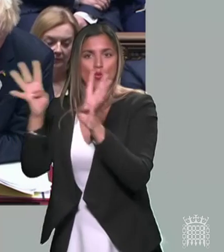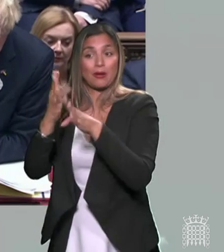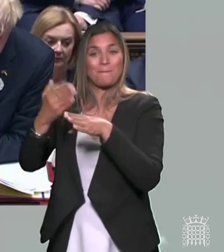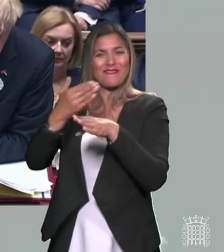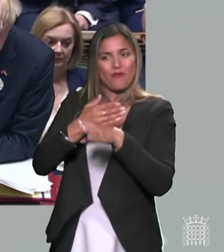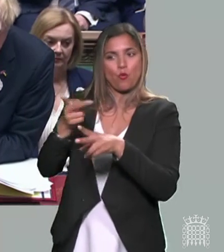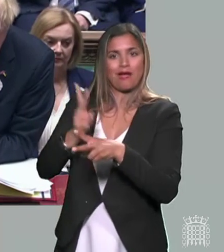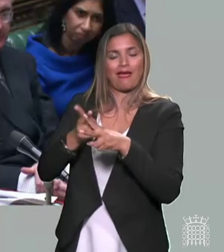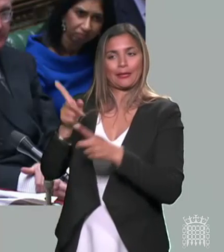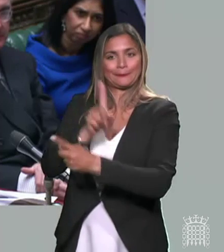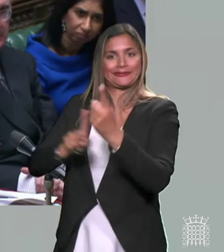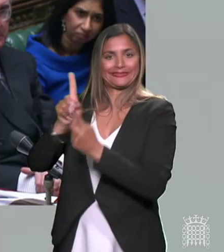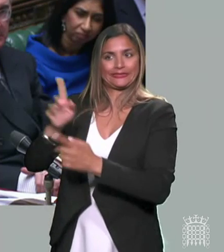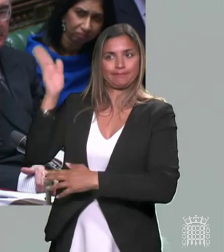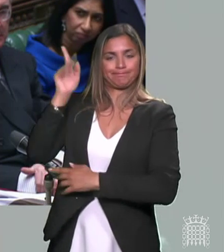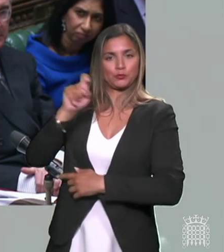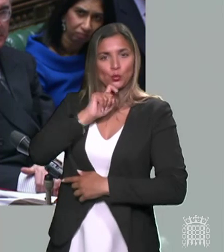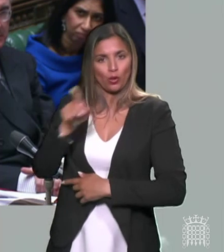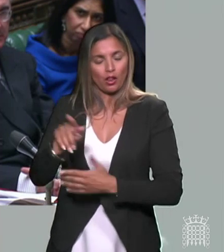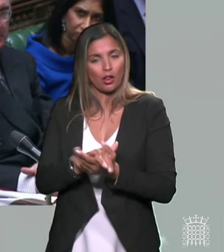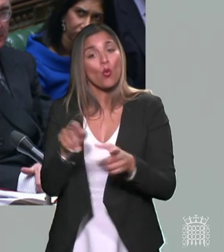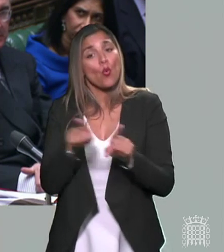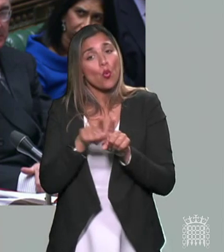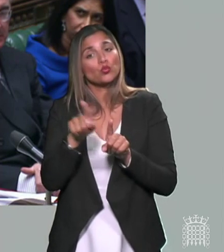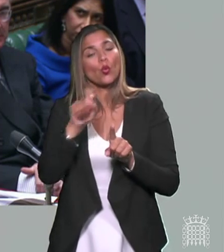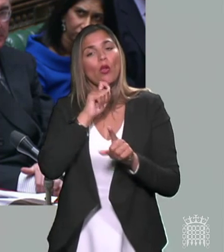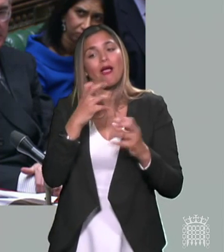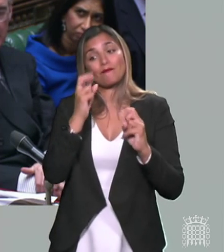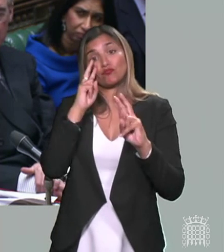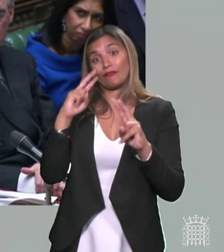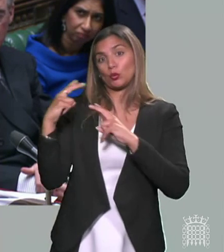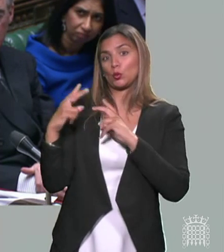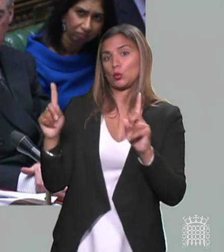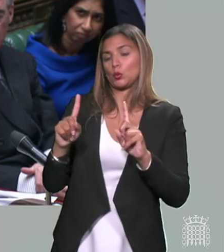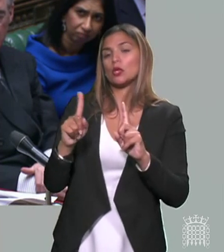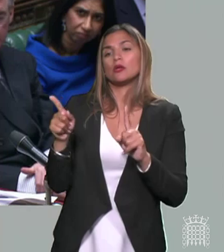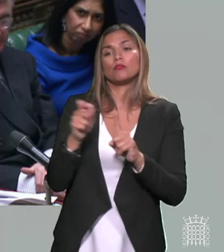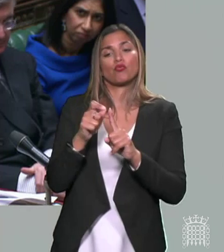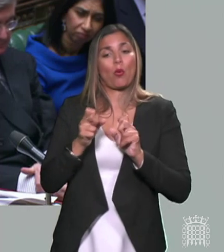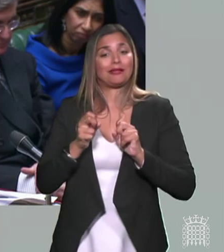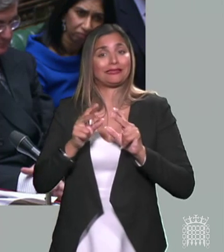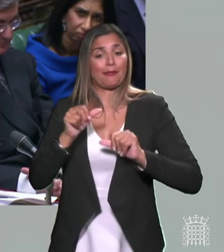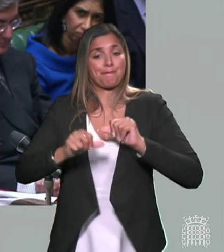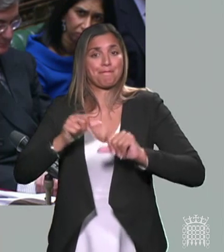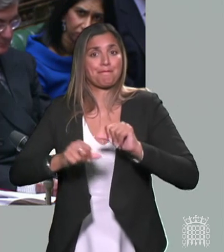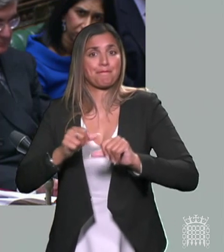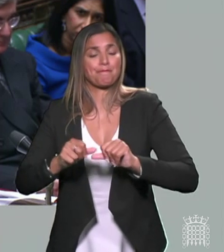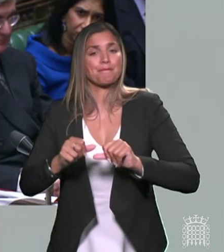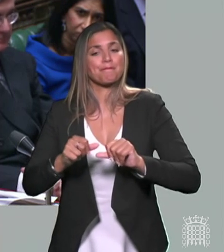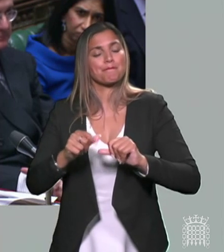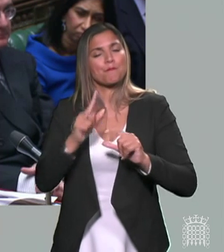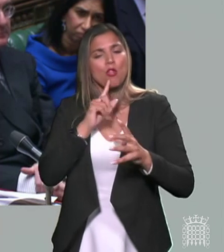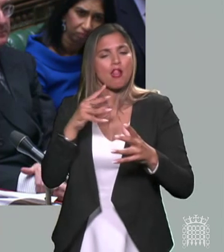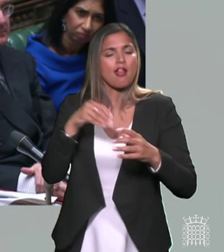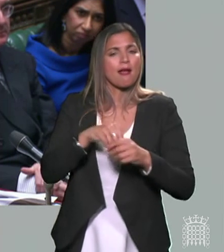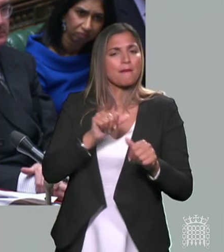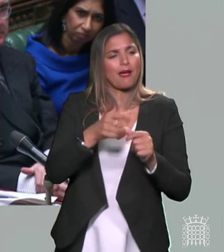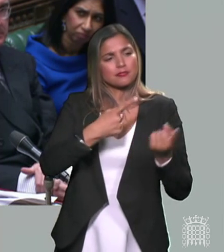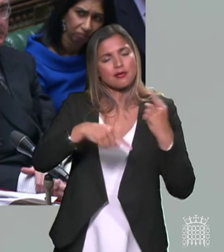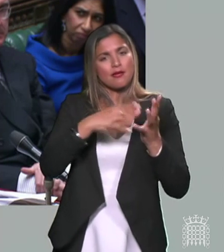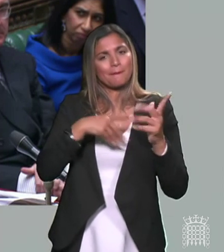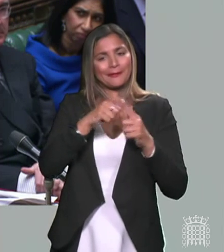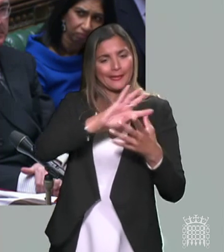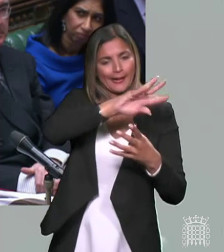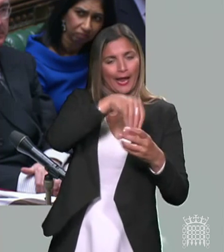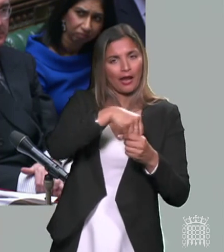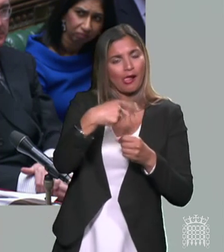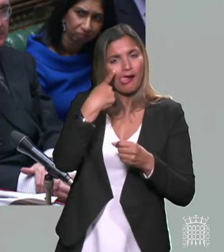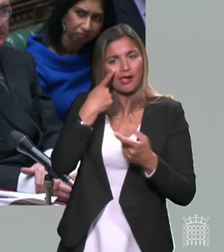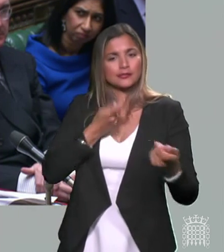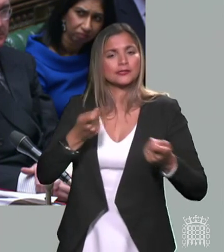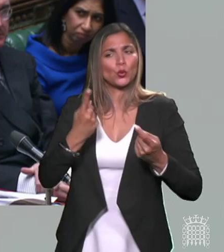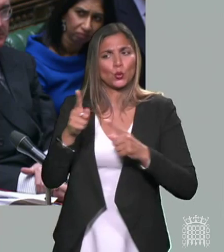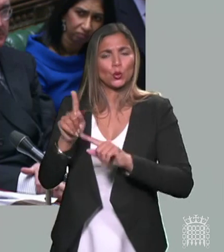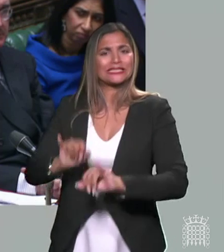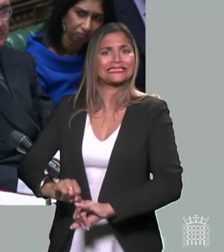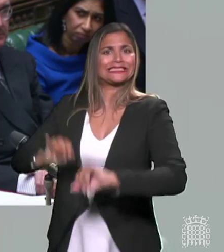As the House will know, a root-and-branch review of the parole system is currently under way, and that includes plans for greater ministerial oversight for the most serious offenders.